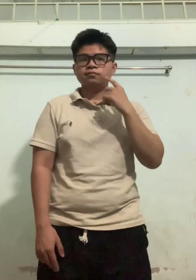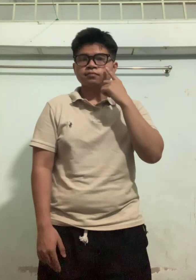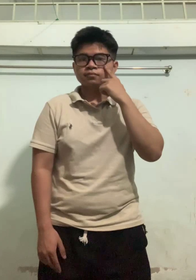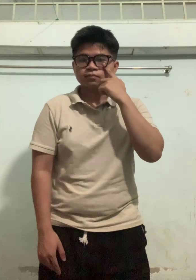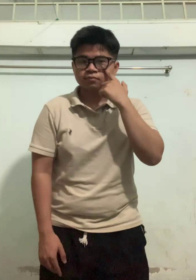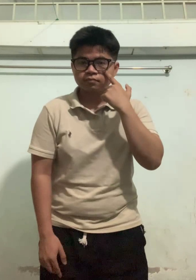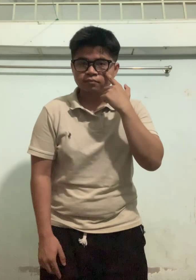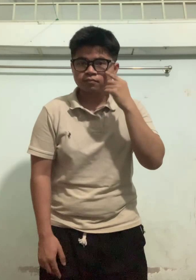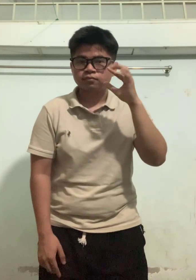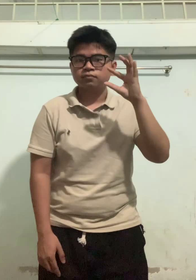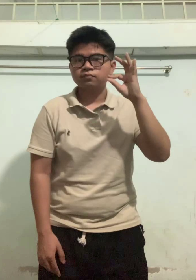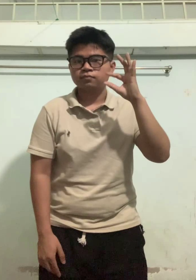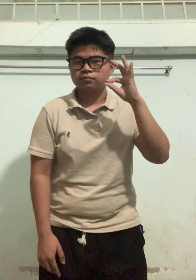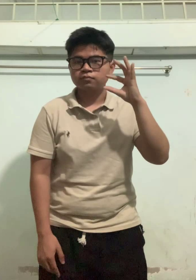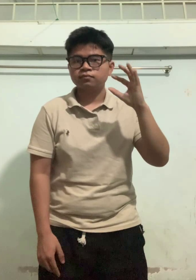lam quen